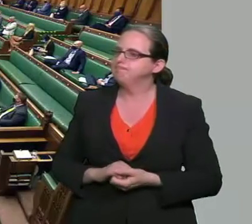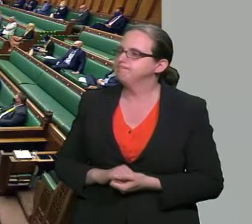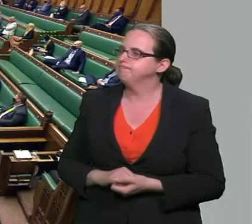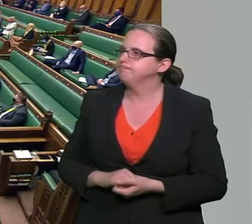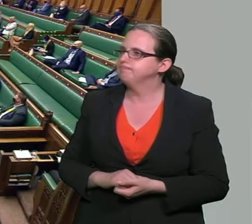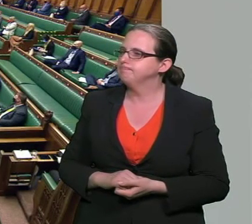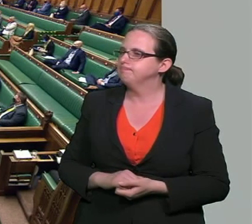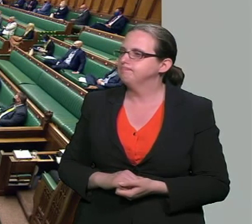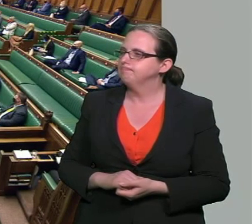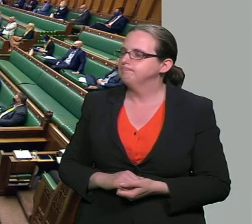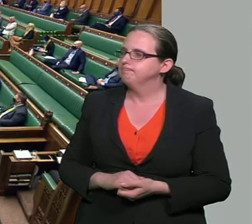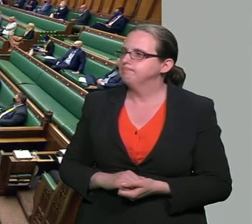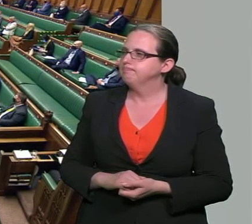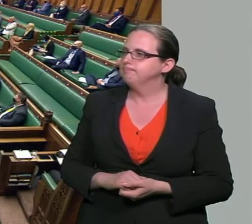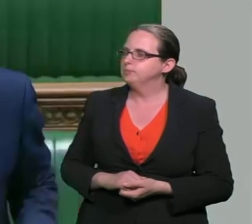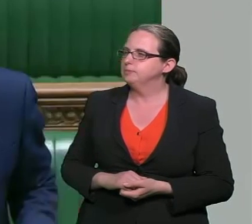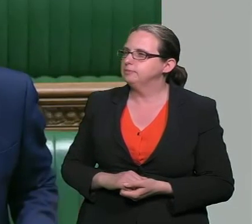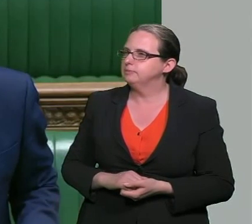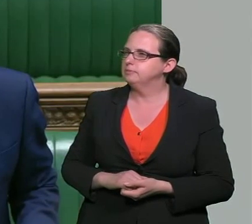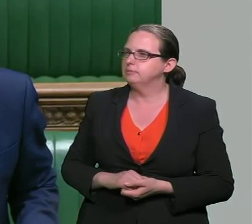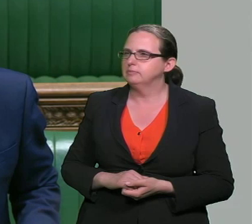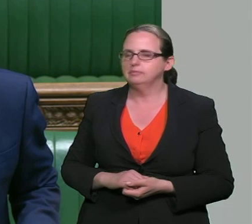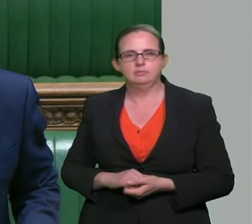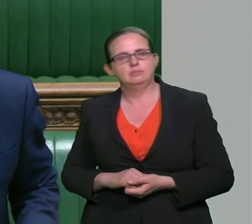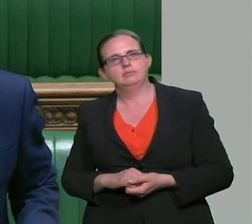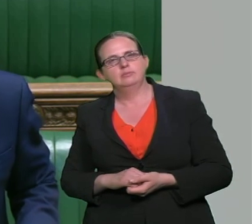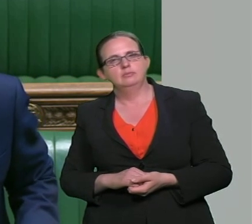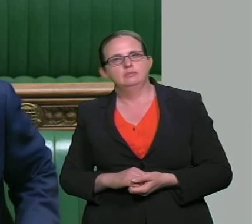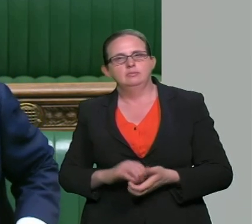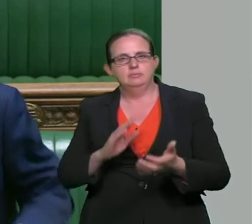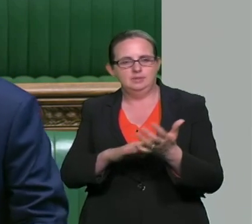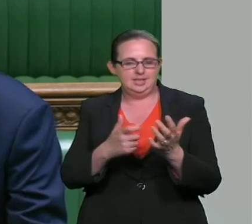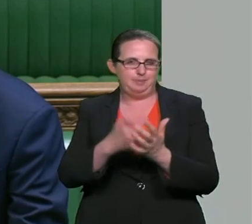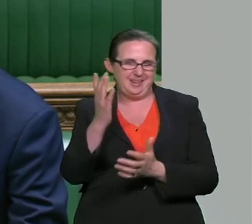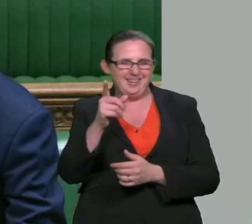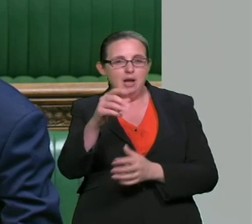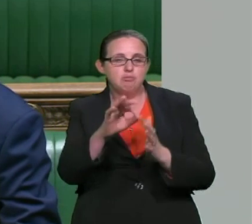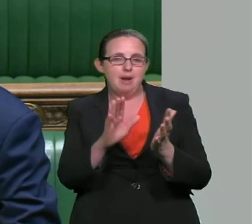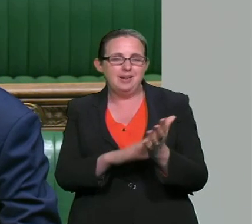That would sound a lot better if the Prime Minister was not the only G7 leader cutting his aid budget.